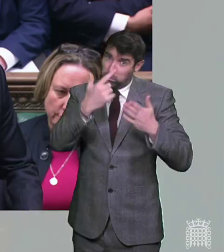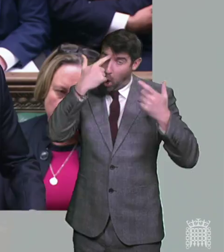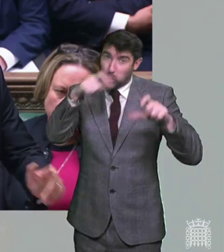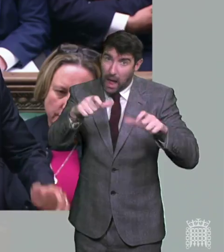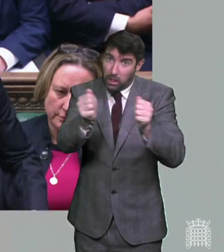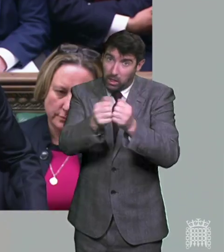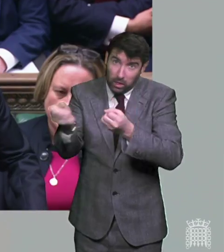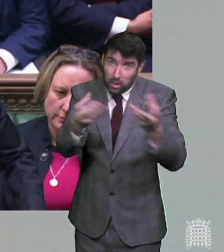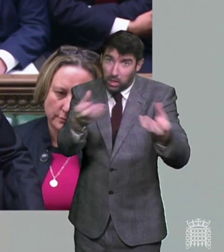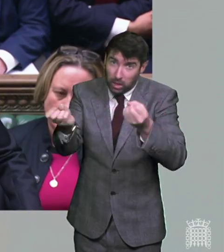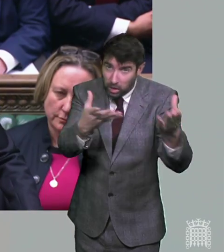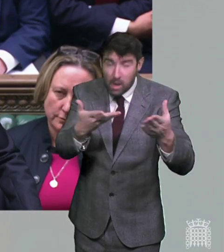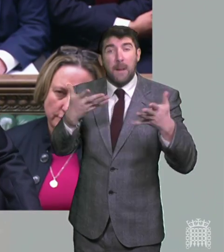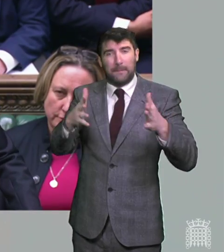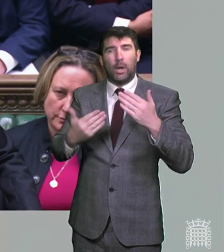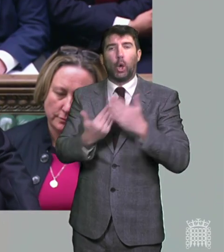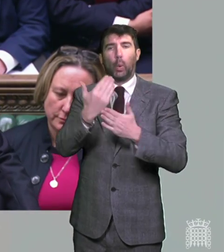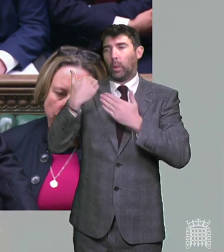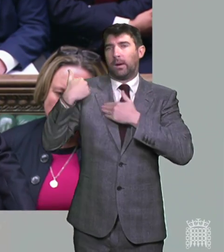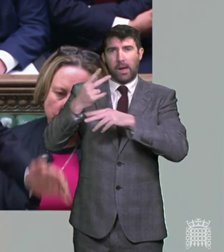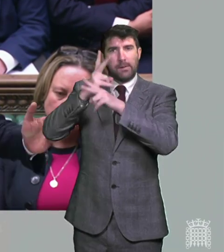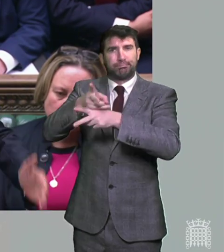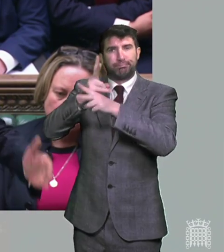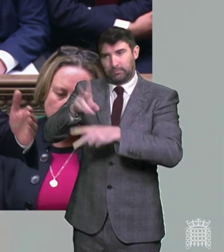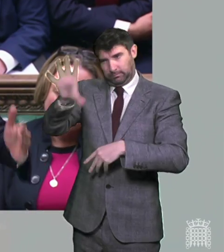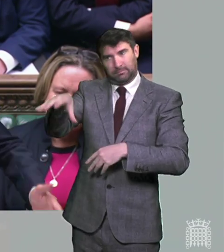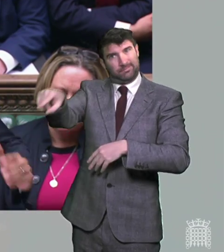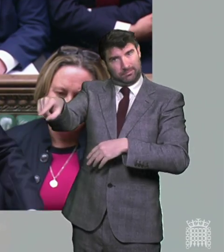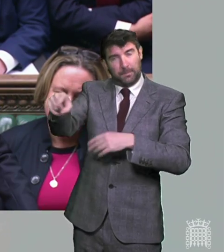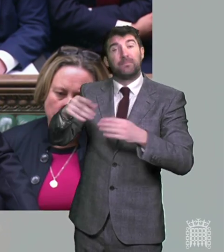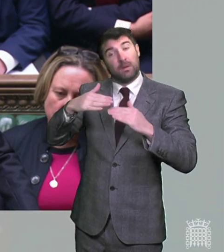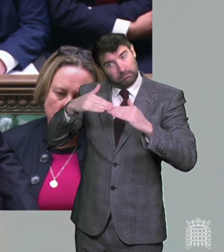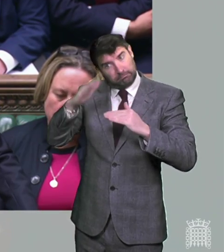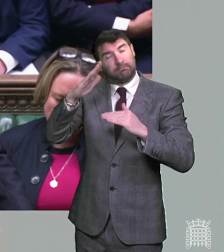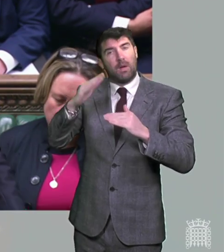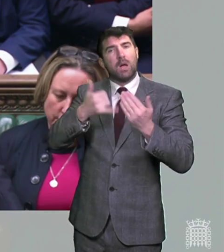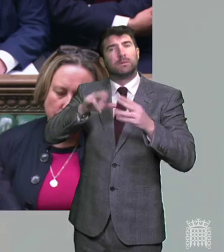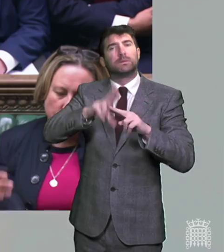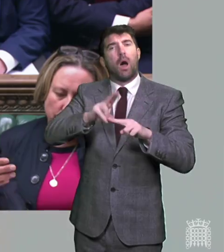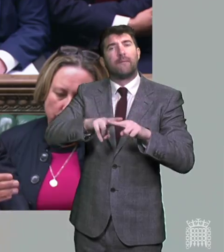a senior general to control the situation at Manston and, indeed, increasing the number of staff there by almost a half.